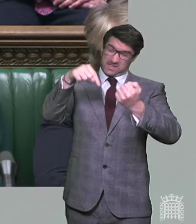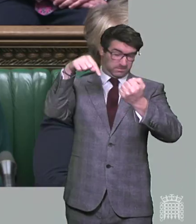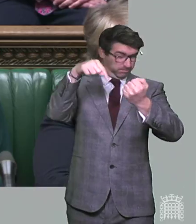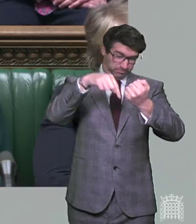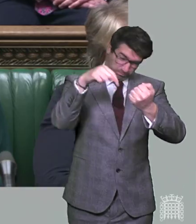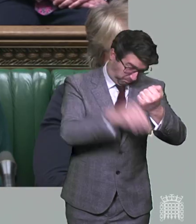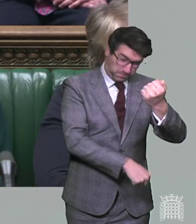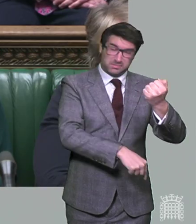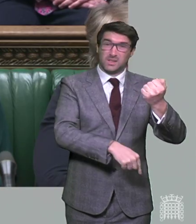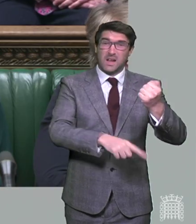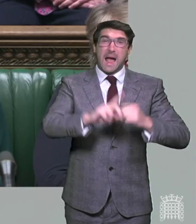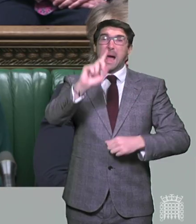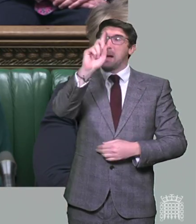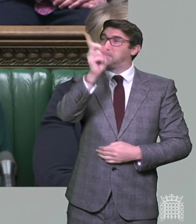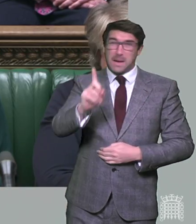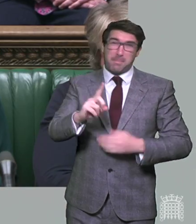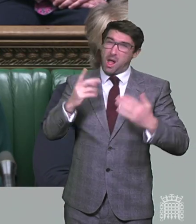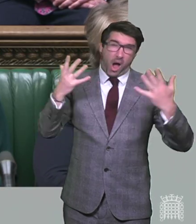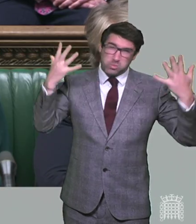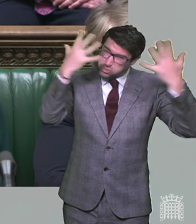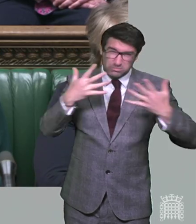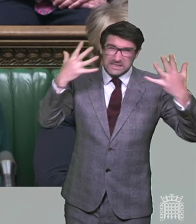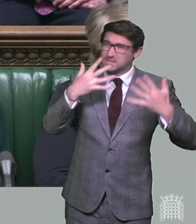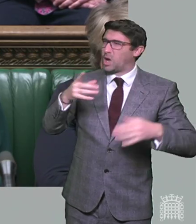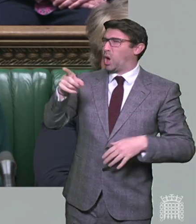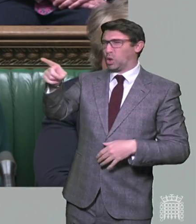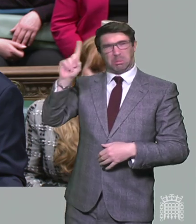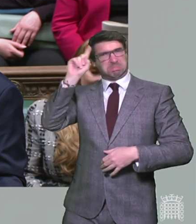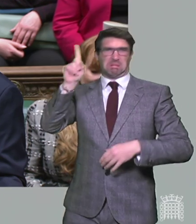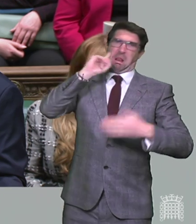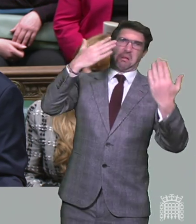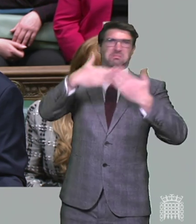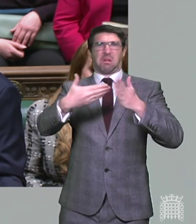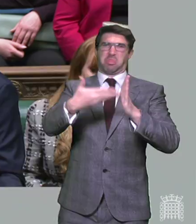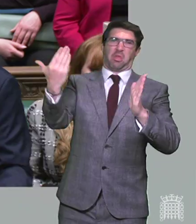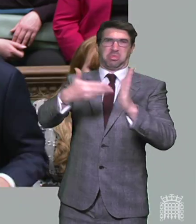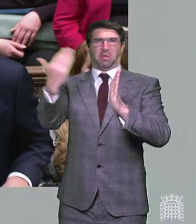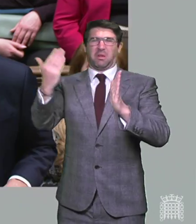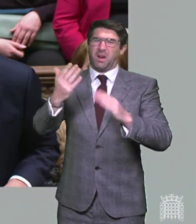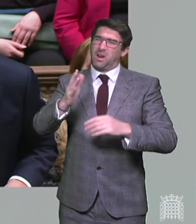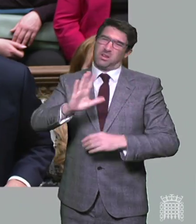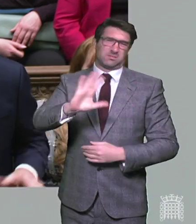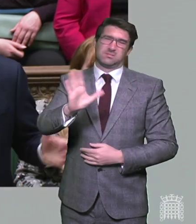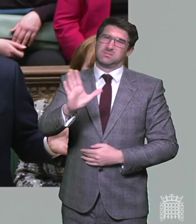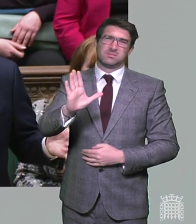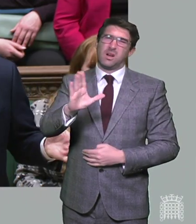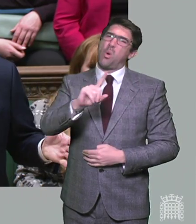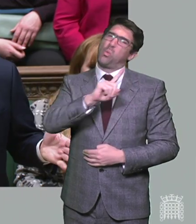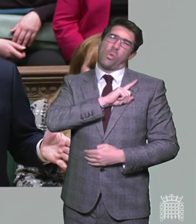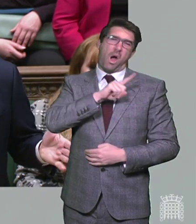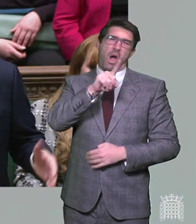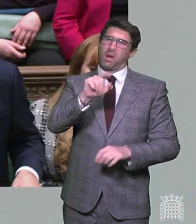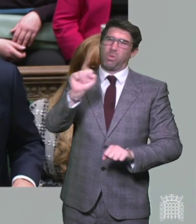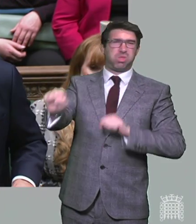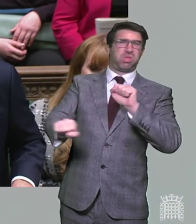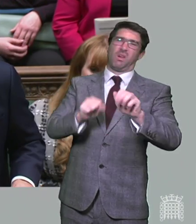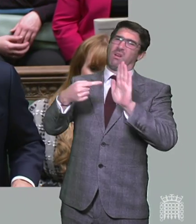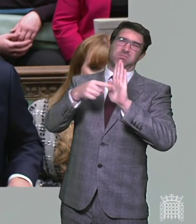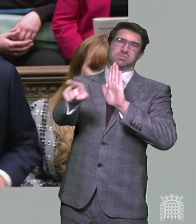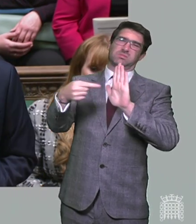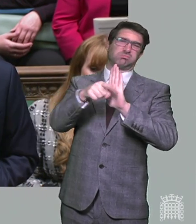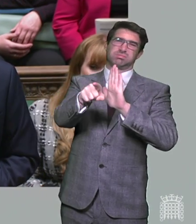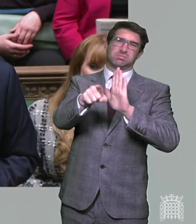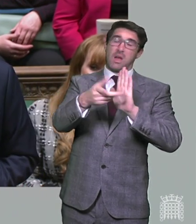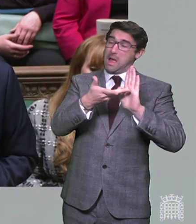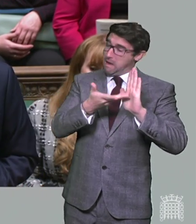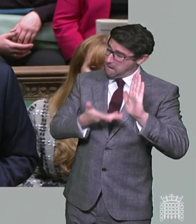There is no point in trying to hide it; everyone can see what has happened.